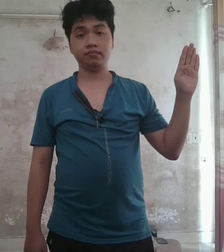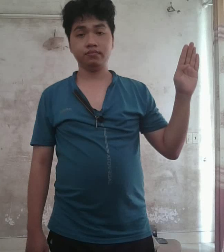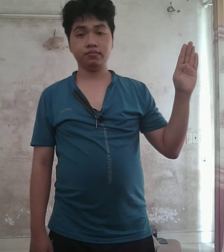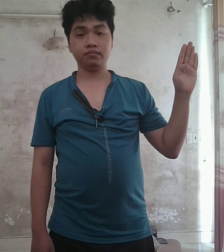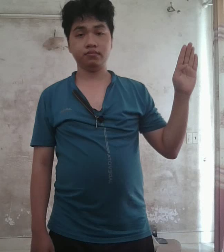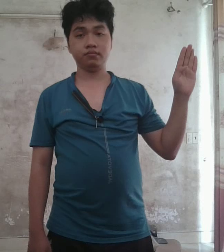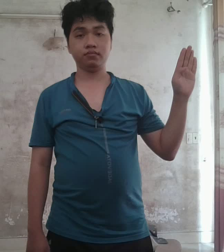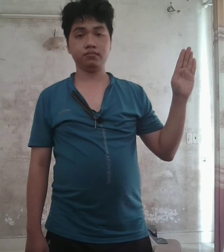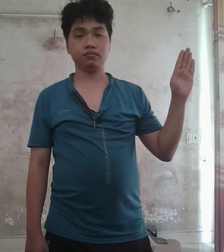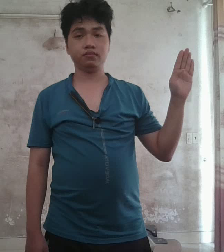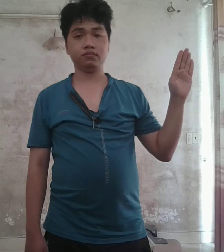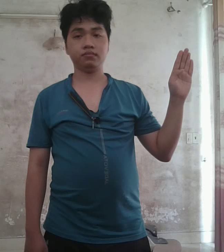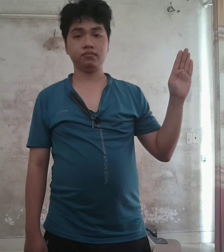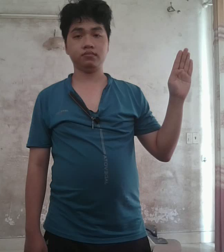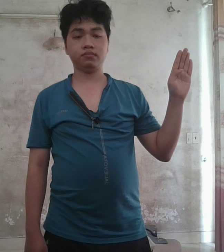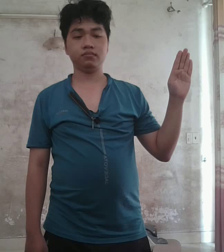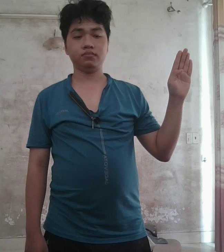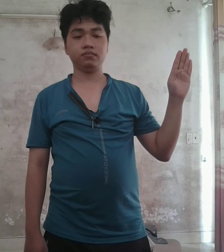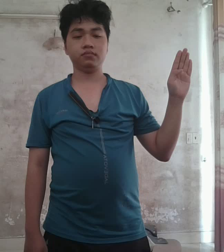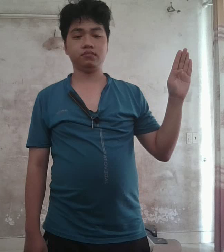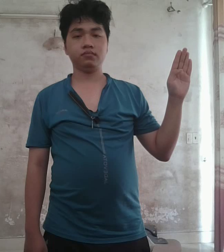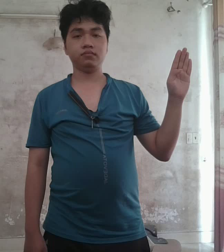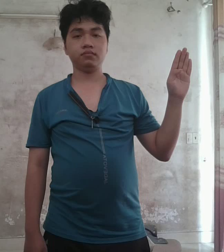b